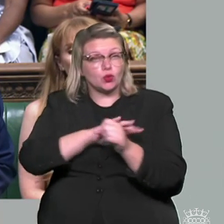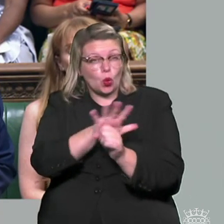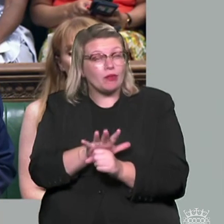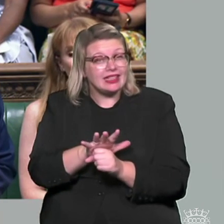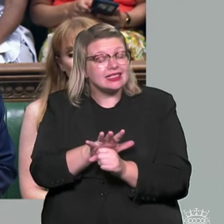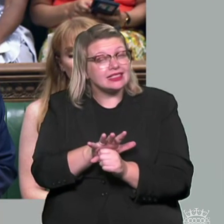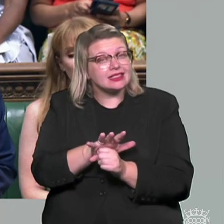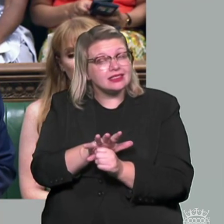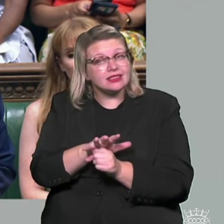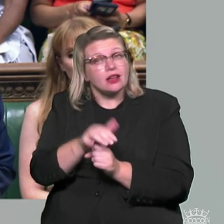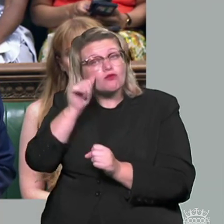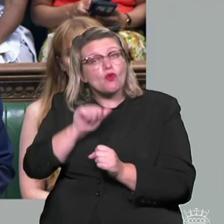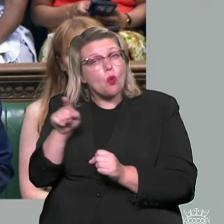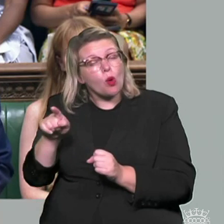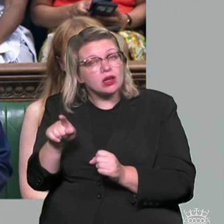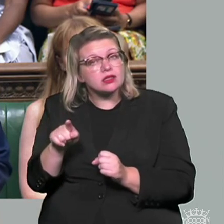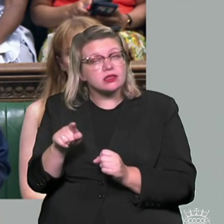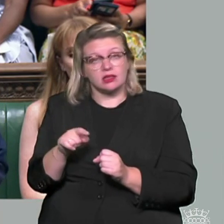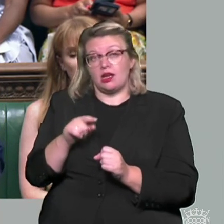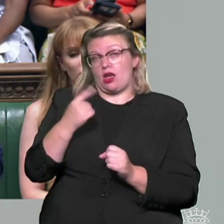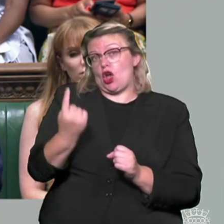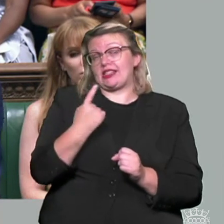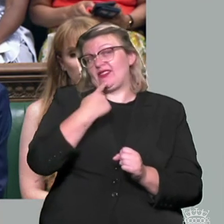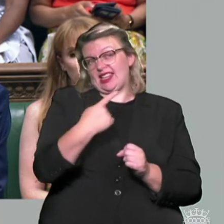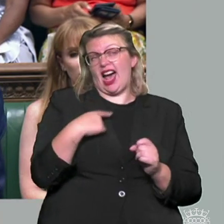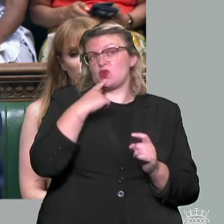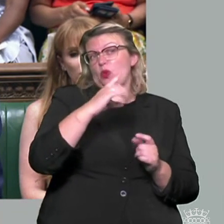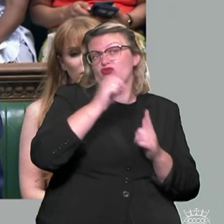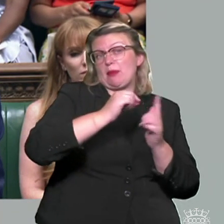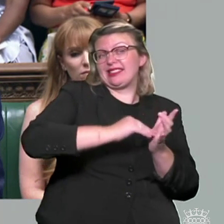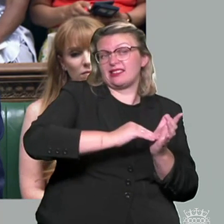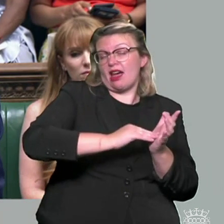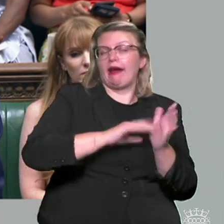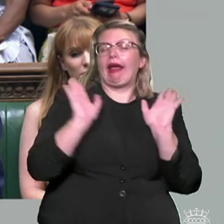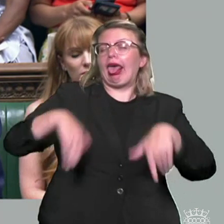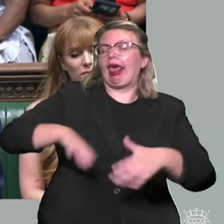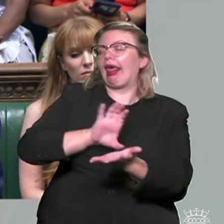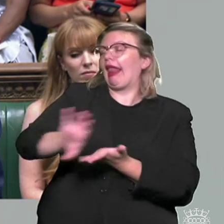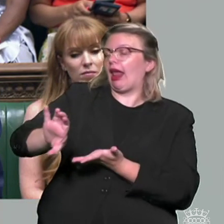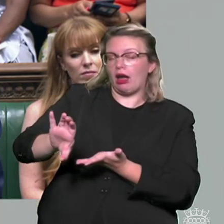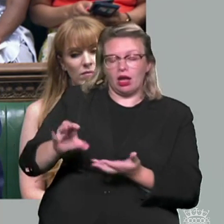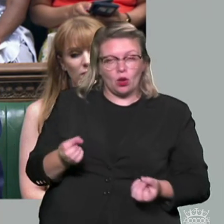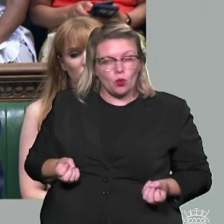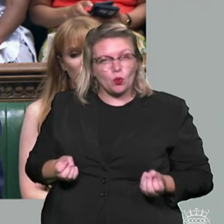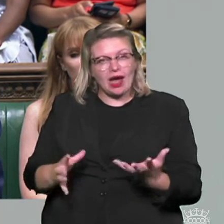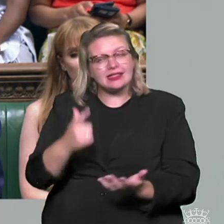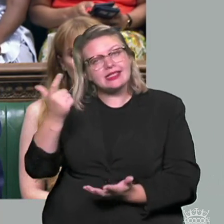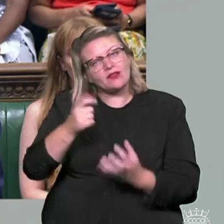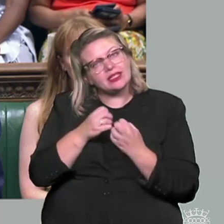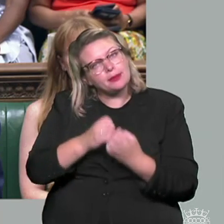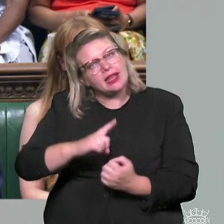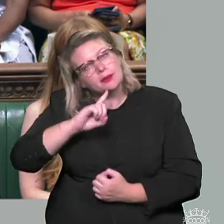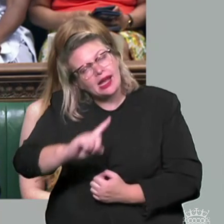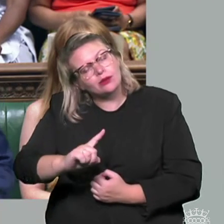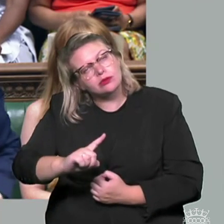She says that he dismissed her worries and that as a result, he “cost taxpayers £17 billion”.